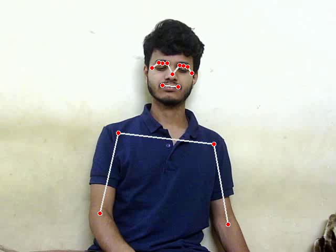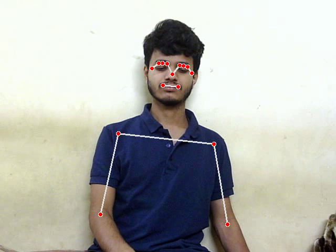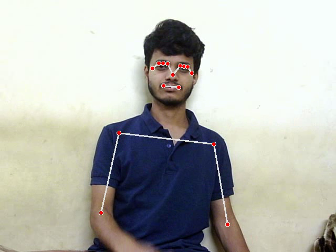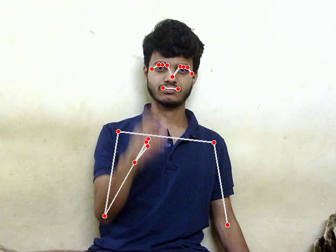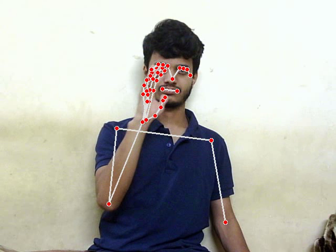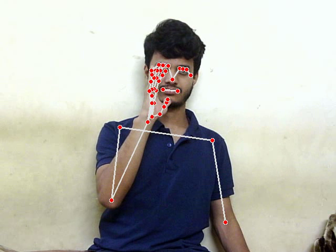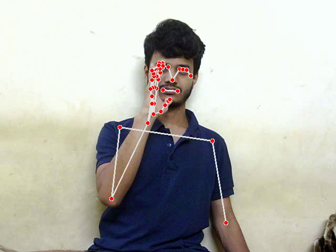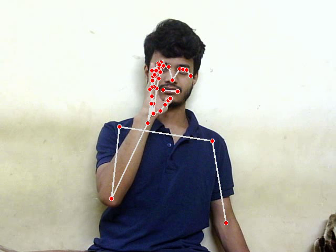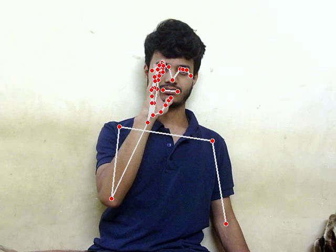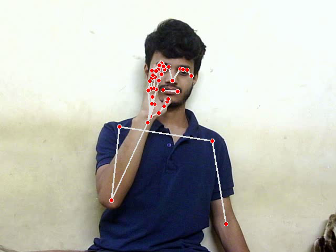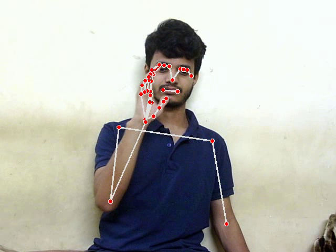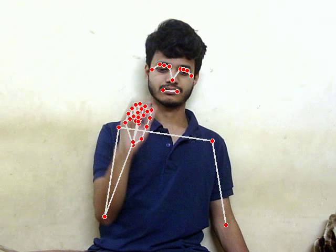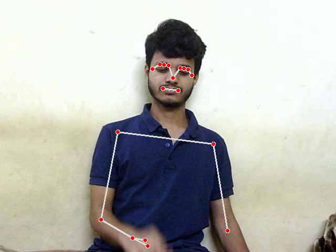mother